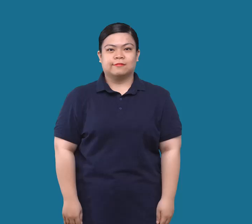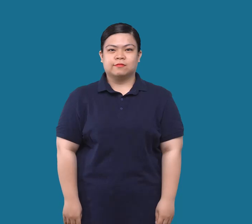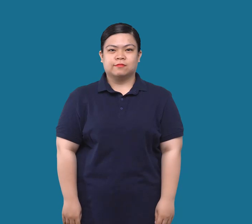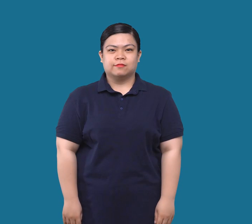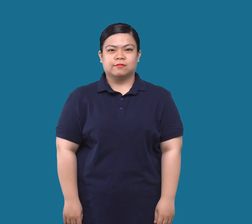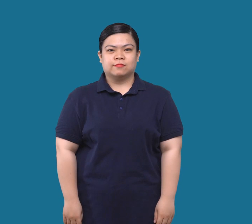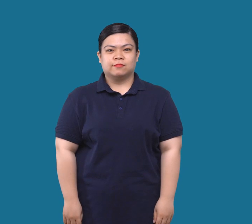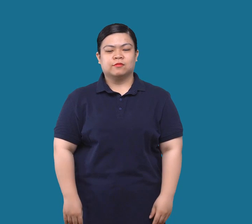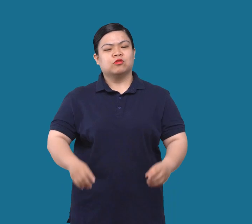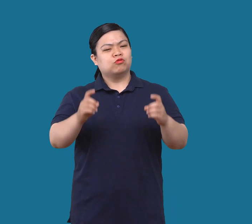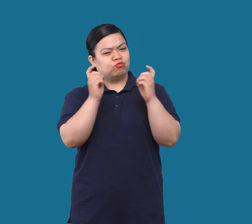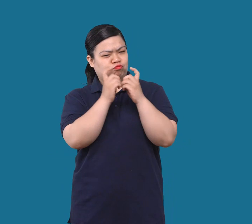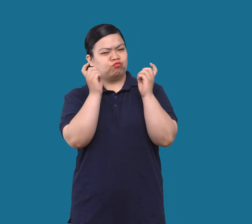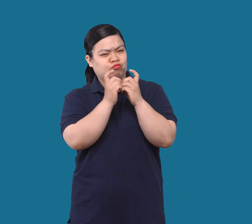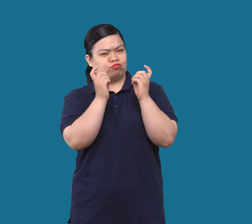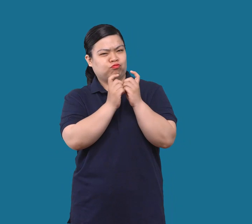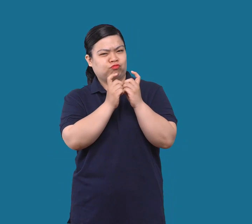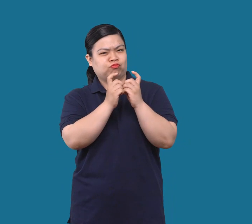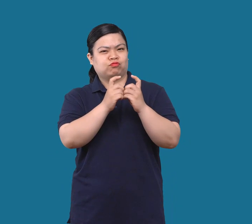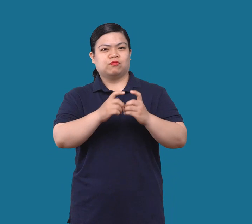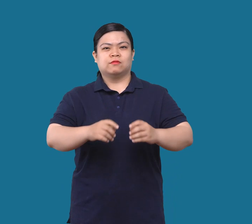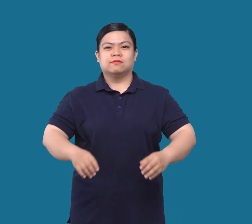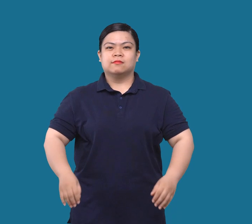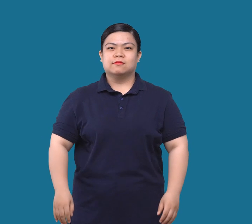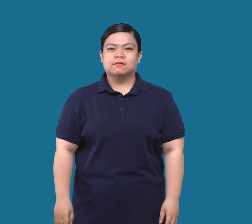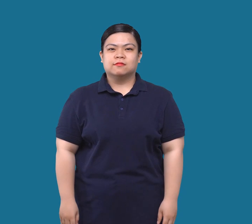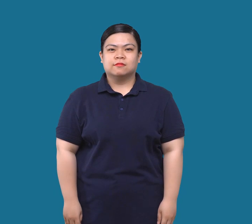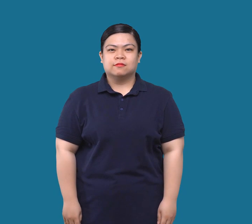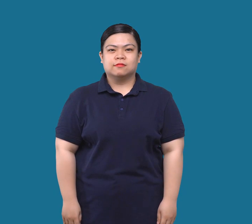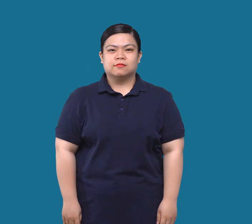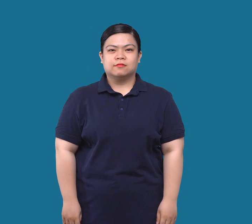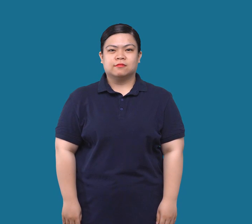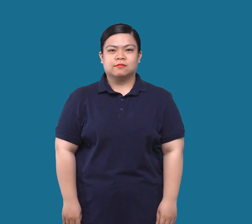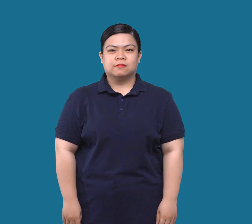nói chuyện